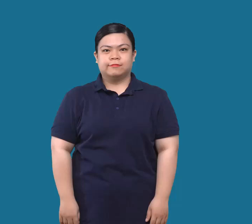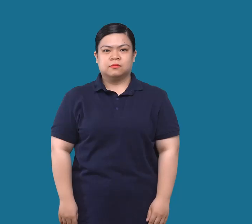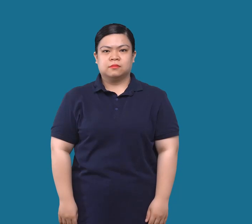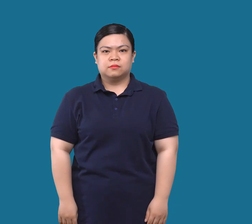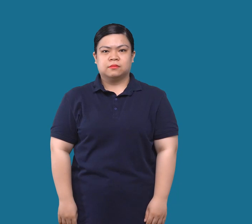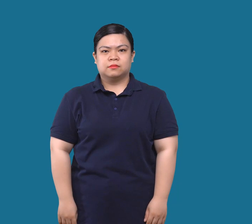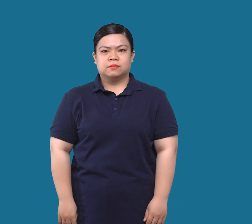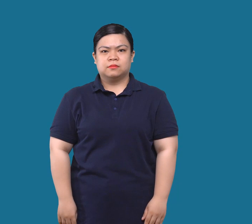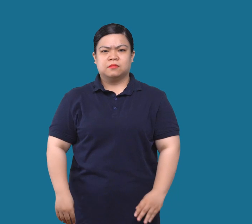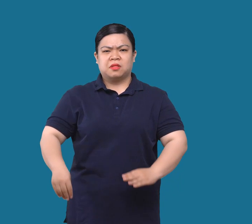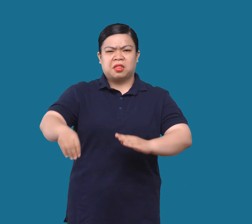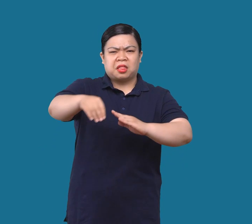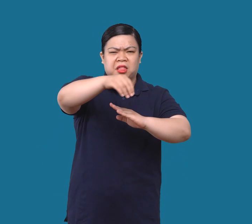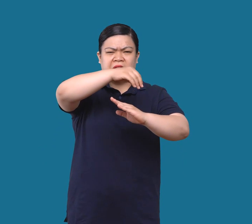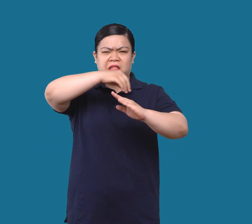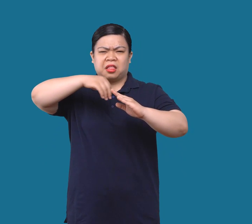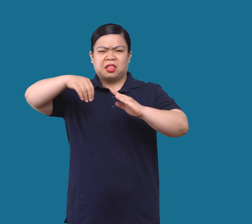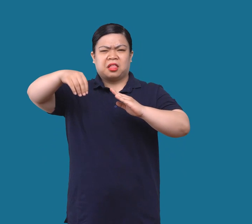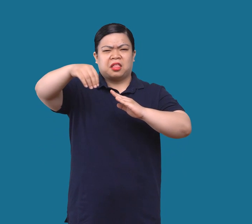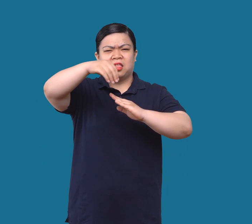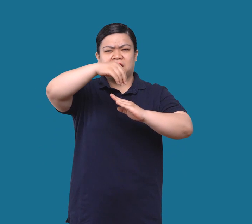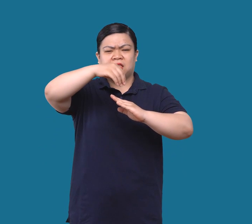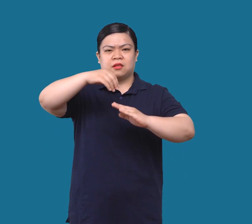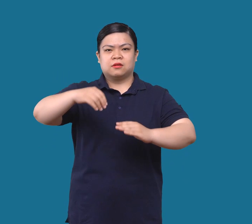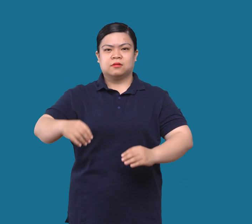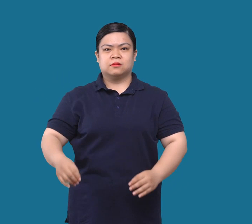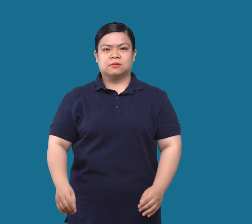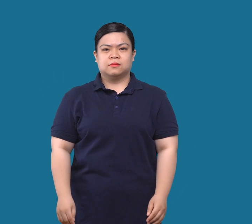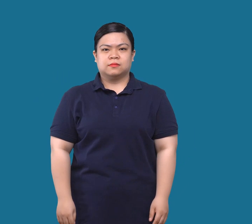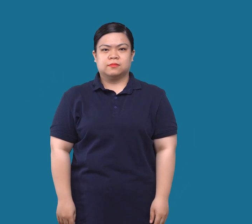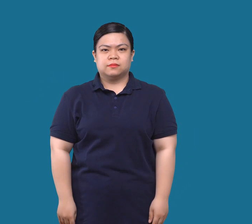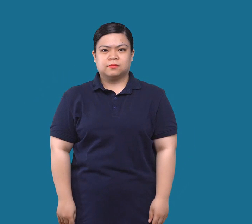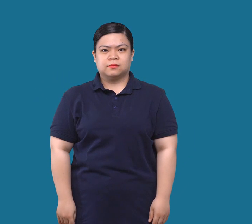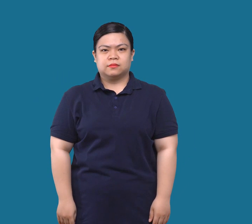ô nhiễm